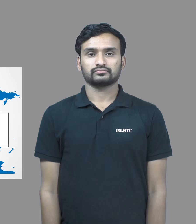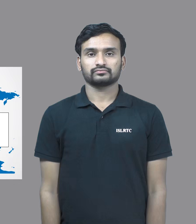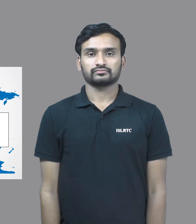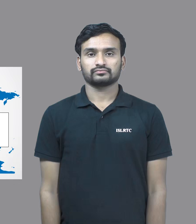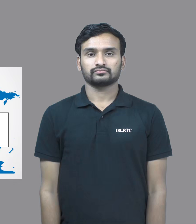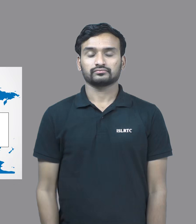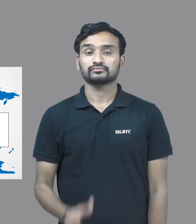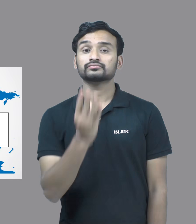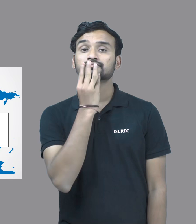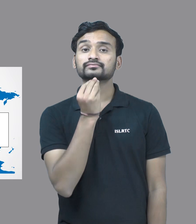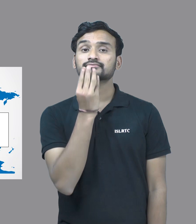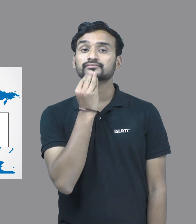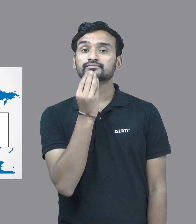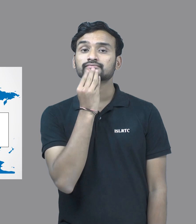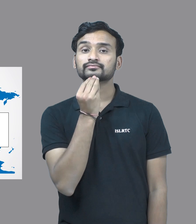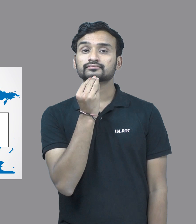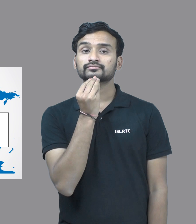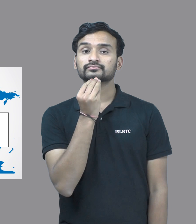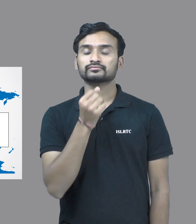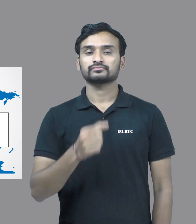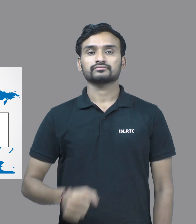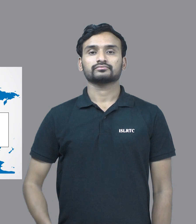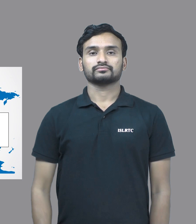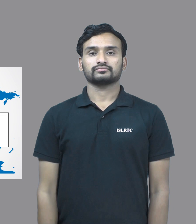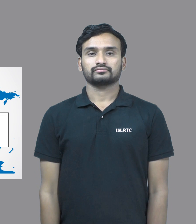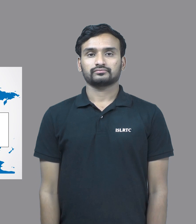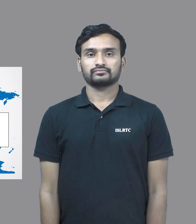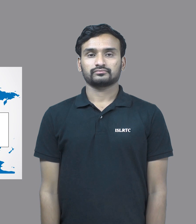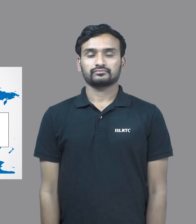Israel